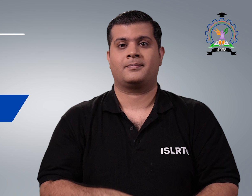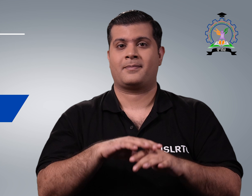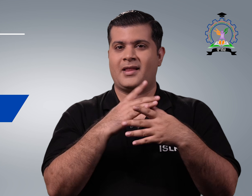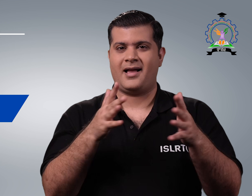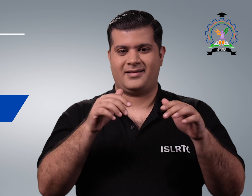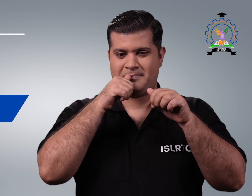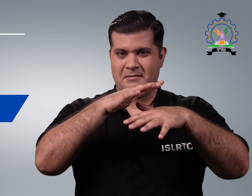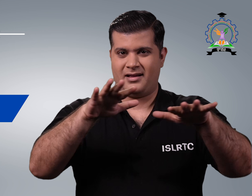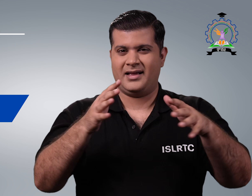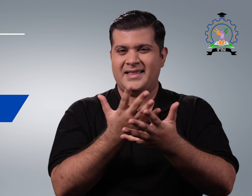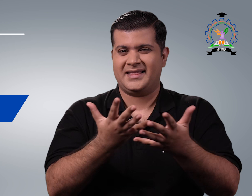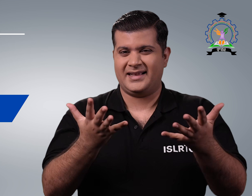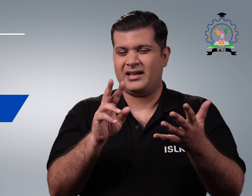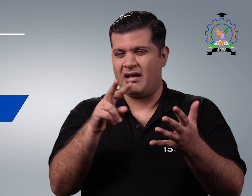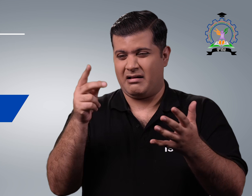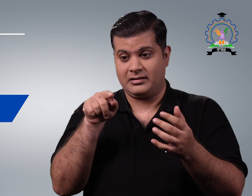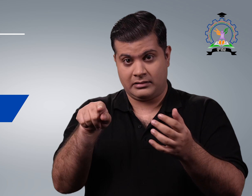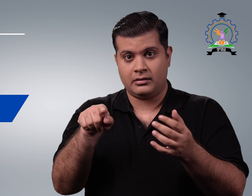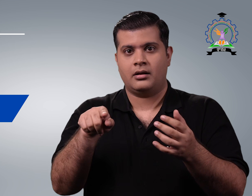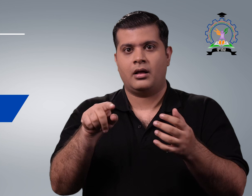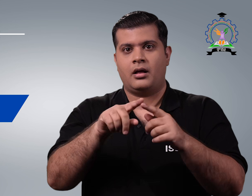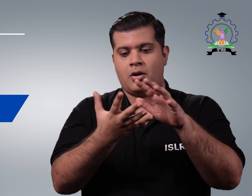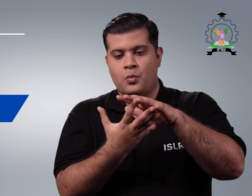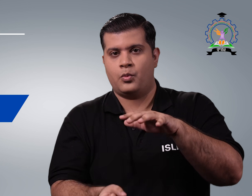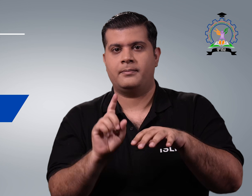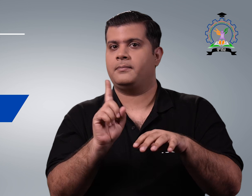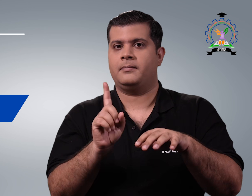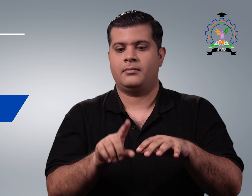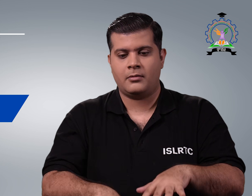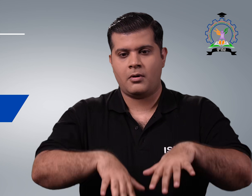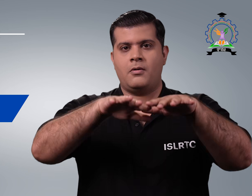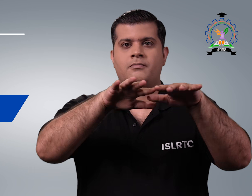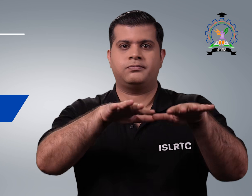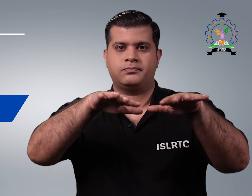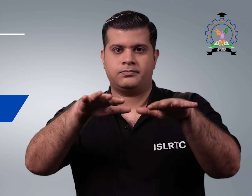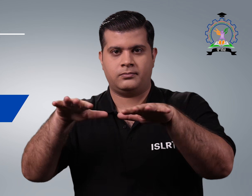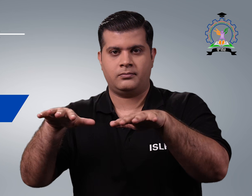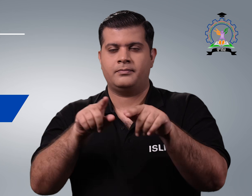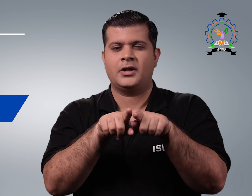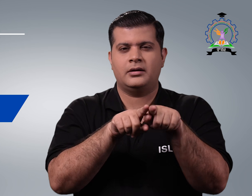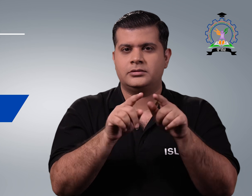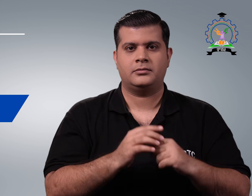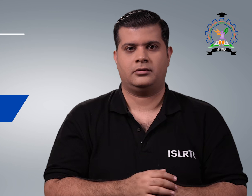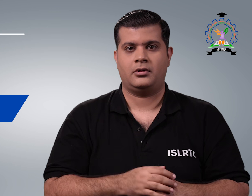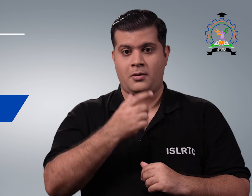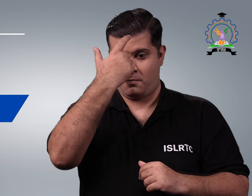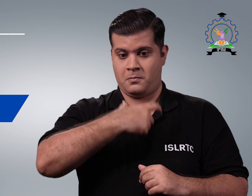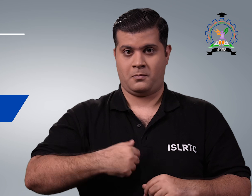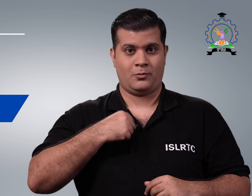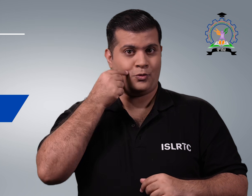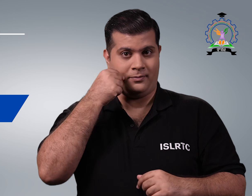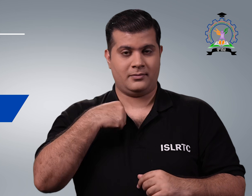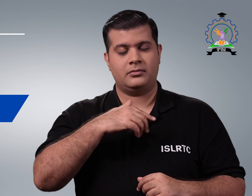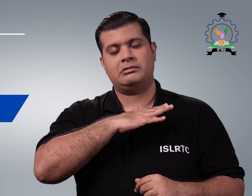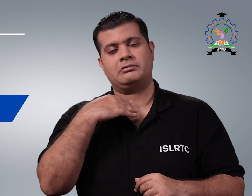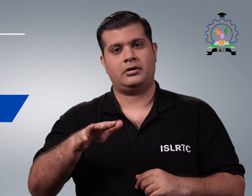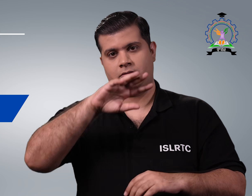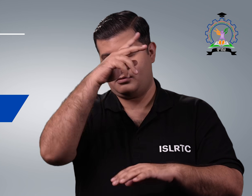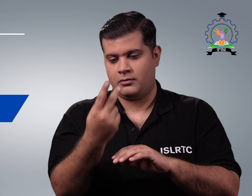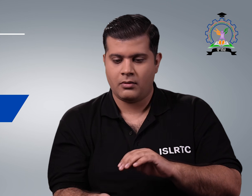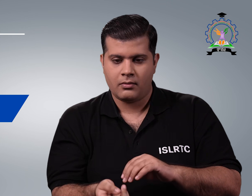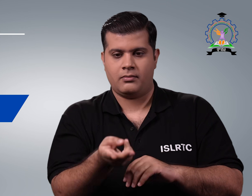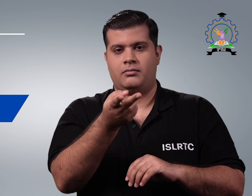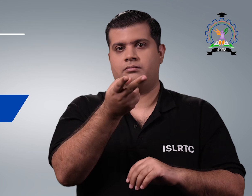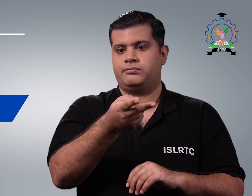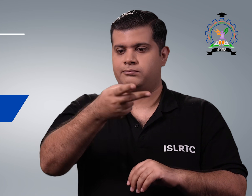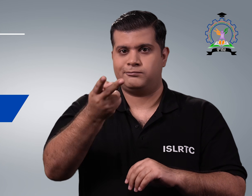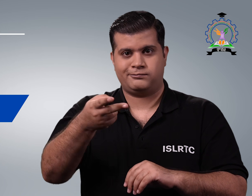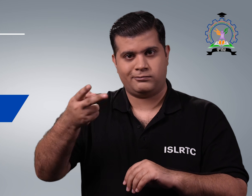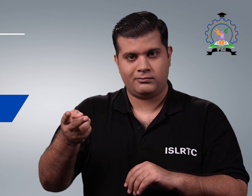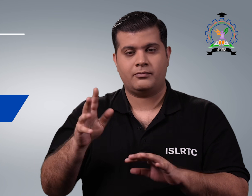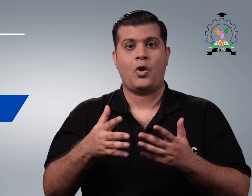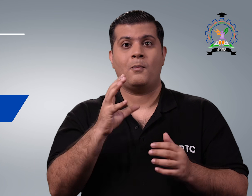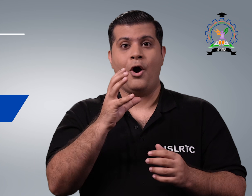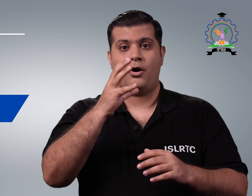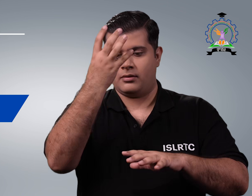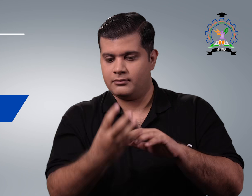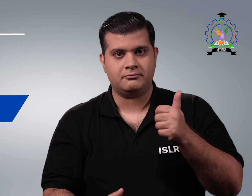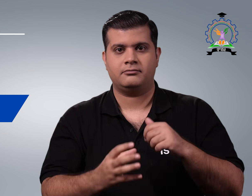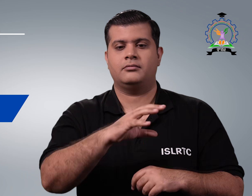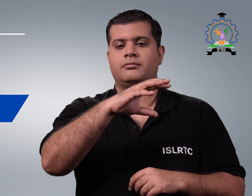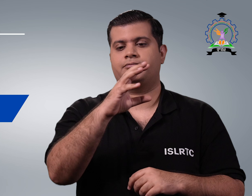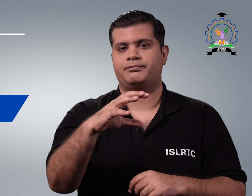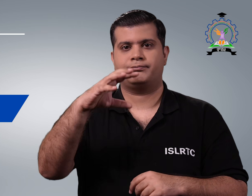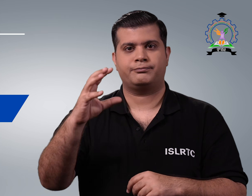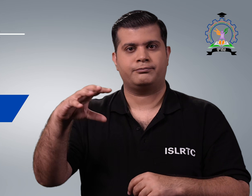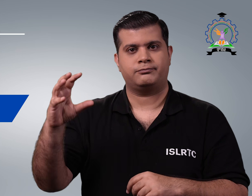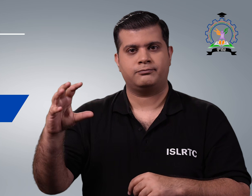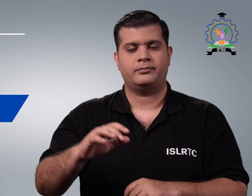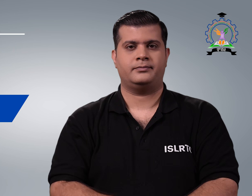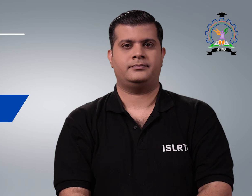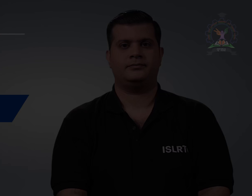It is to stay on the surface of a liquid and not sink For example, a dead body floats on water. A ball floats on water.